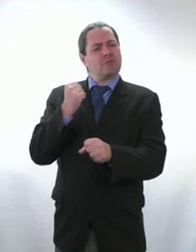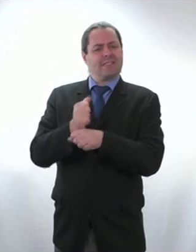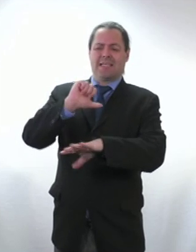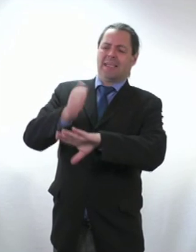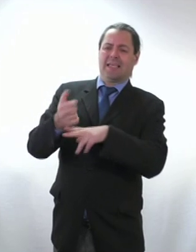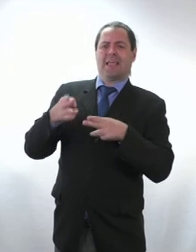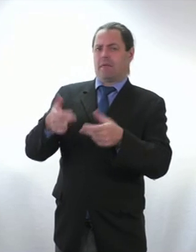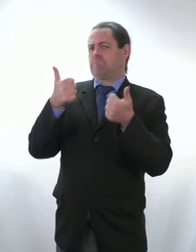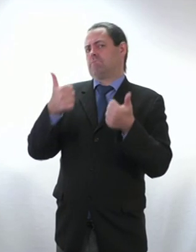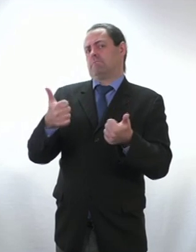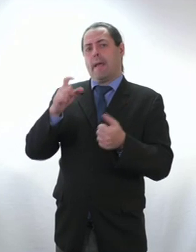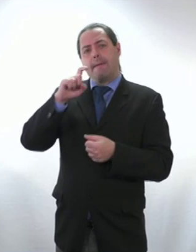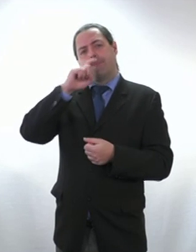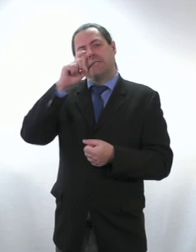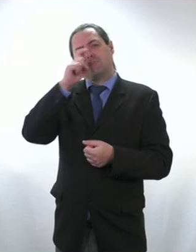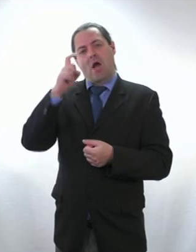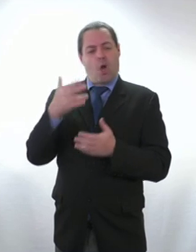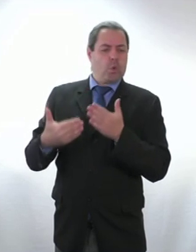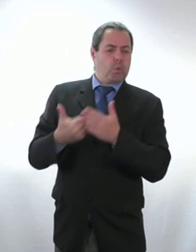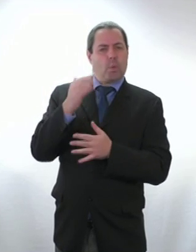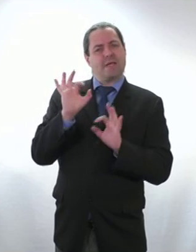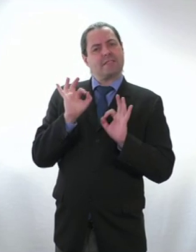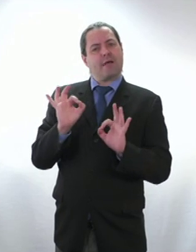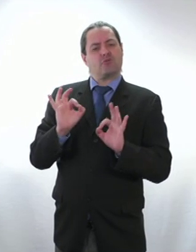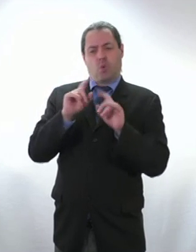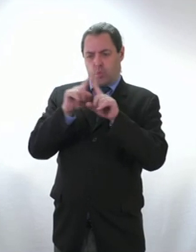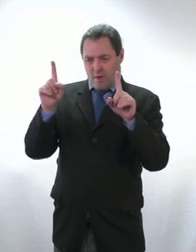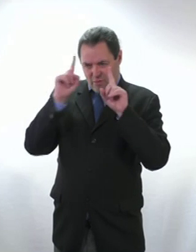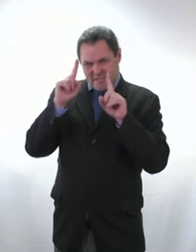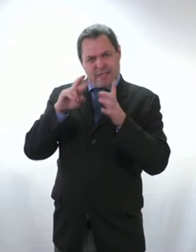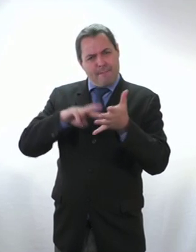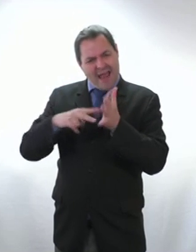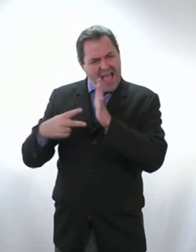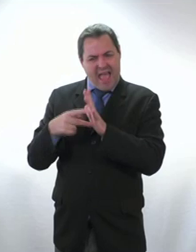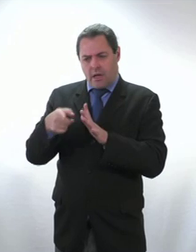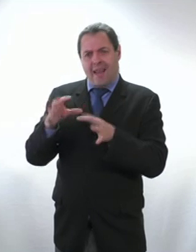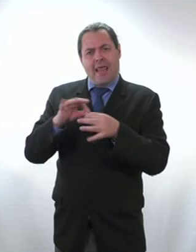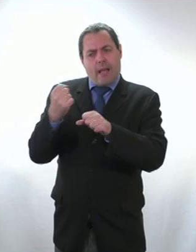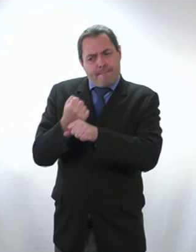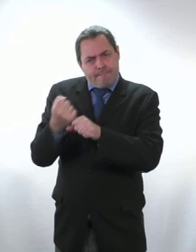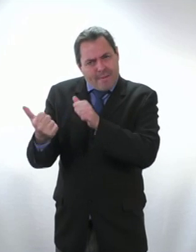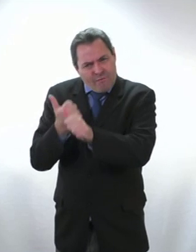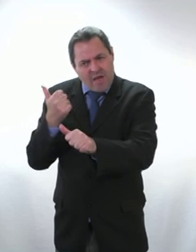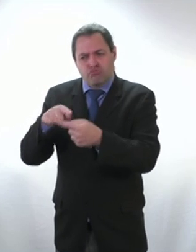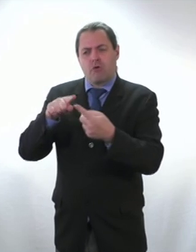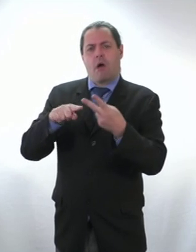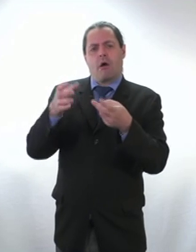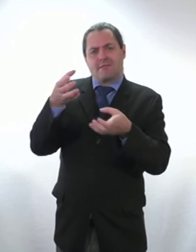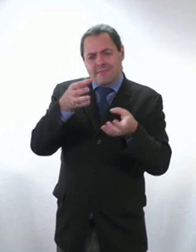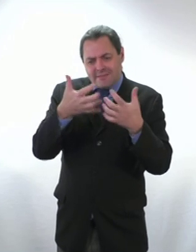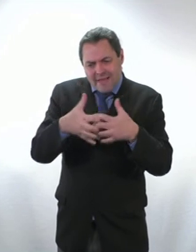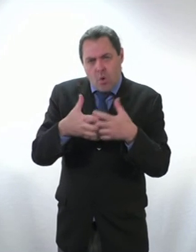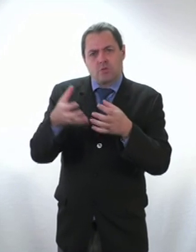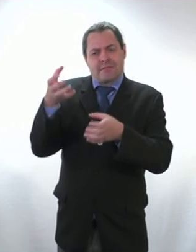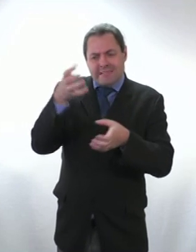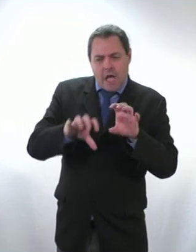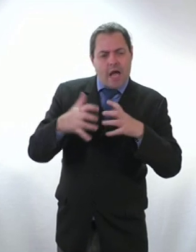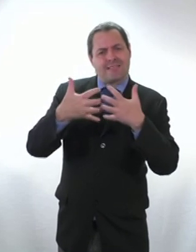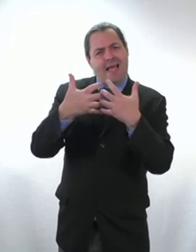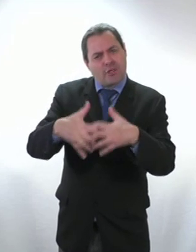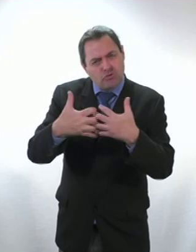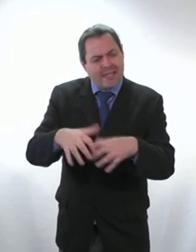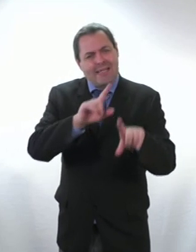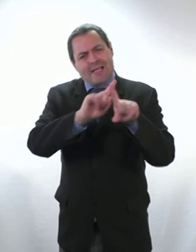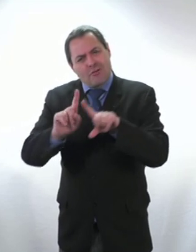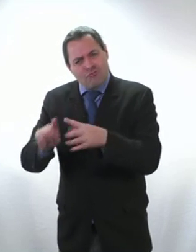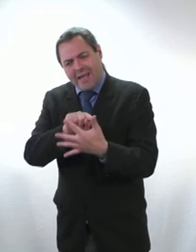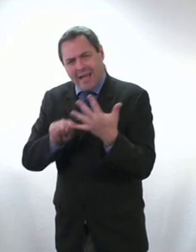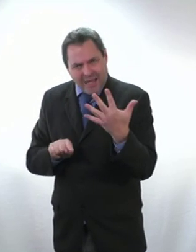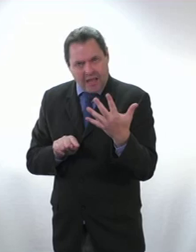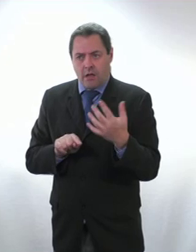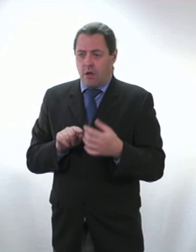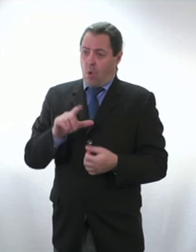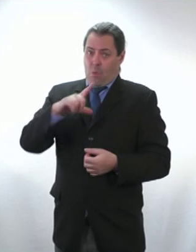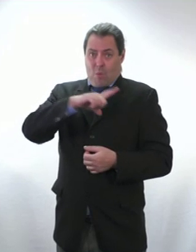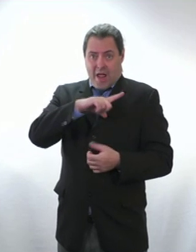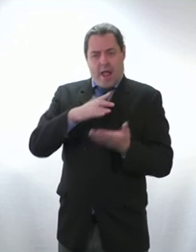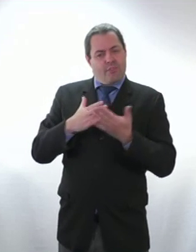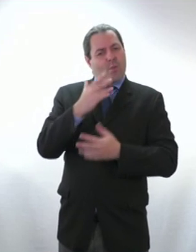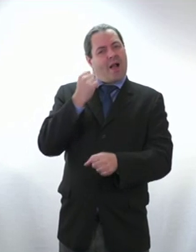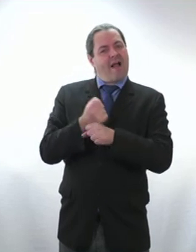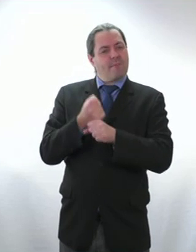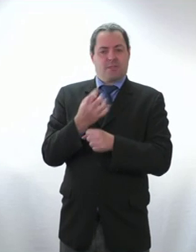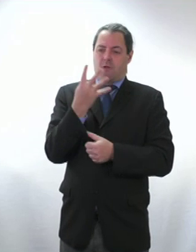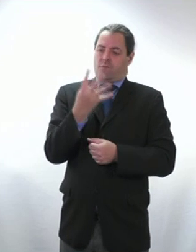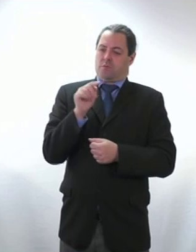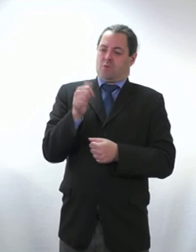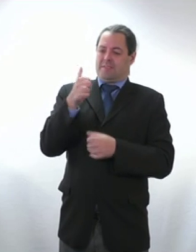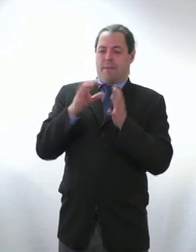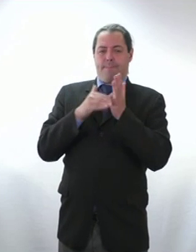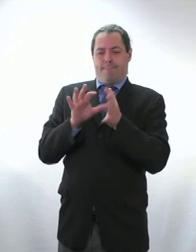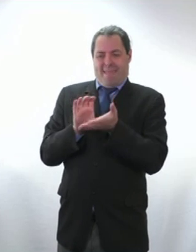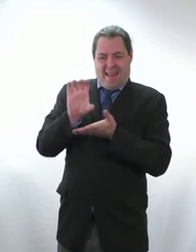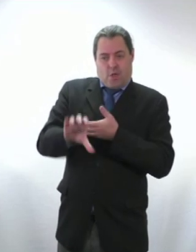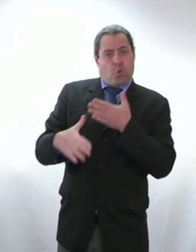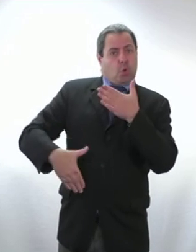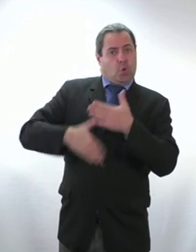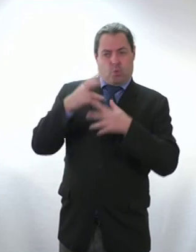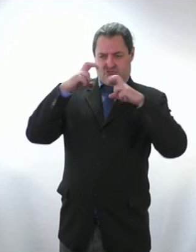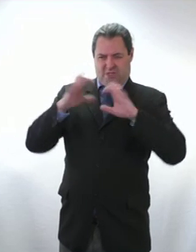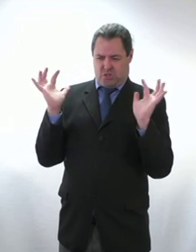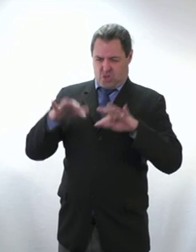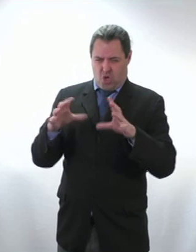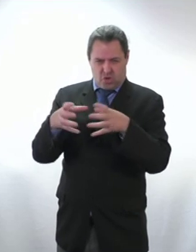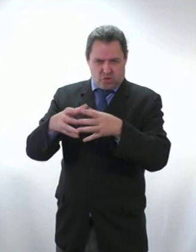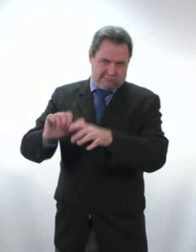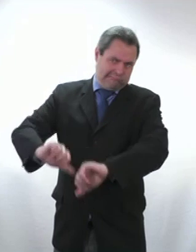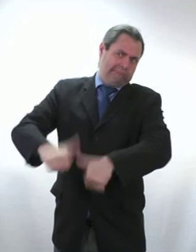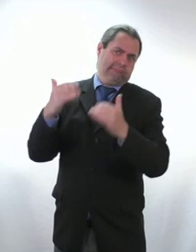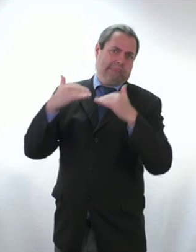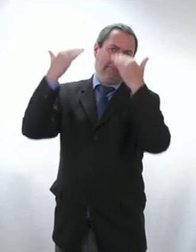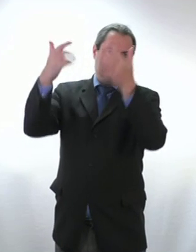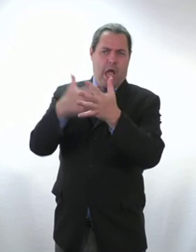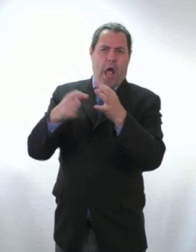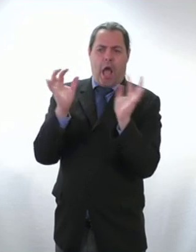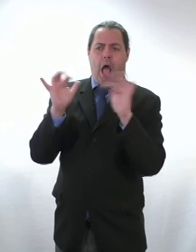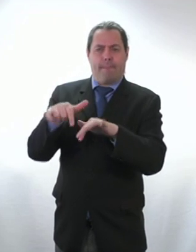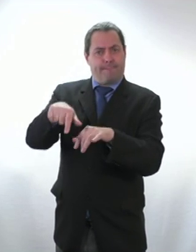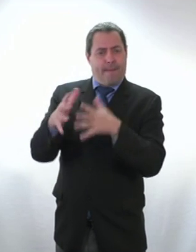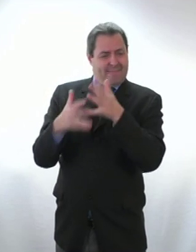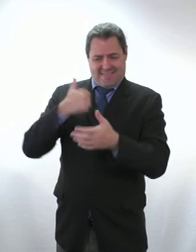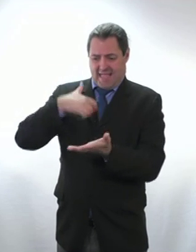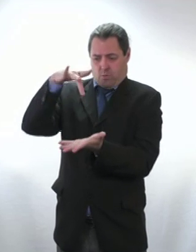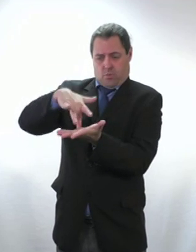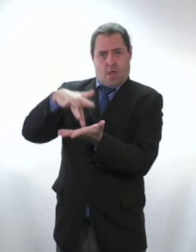Peterborough already has a new university planned, specialising in manufacturing, technology, science and engineering, thanks in part to the Government’s funding of a £14.6 million new research super-hub in our city centre, bringing highly paid jobs to our city centre.